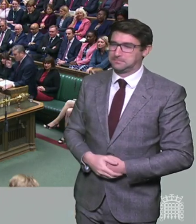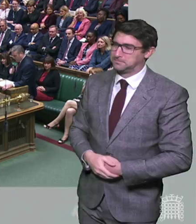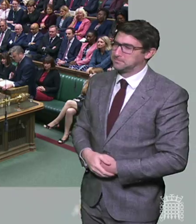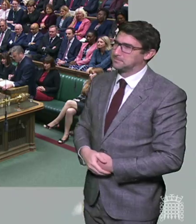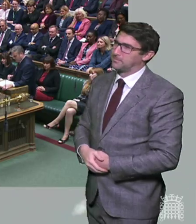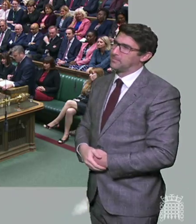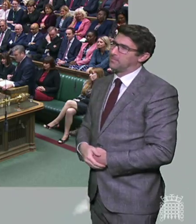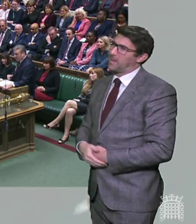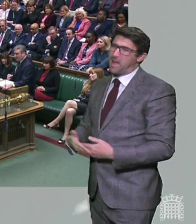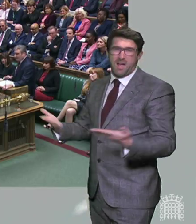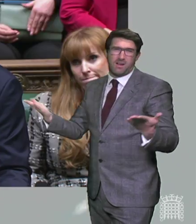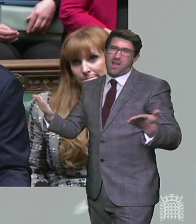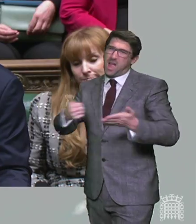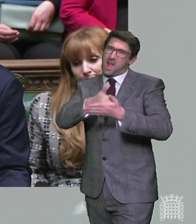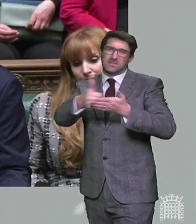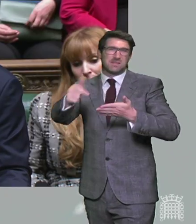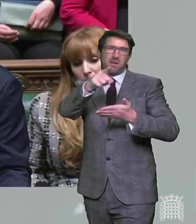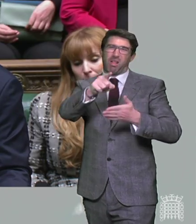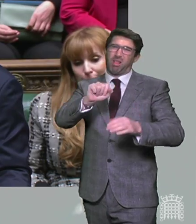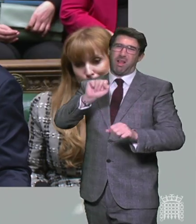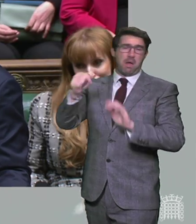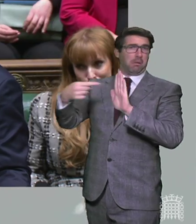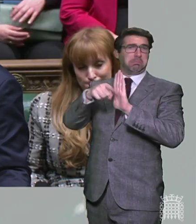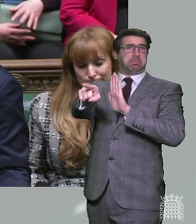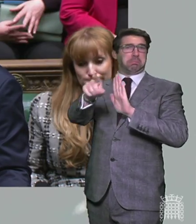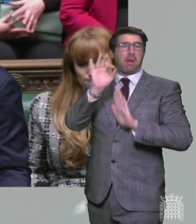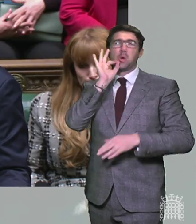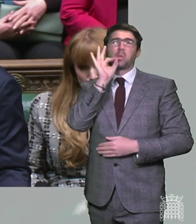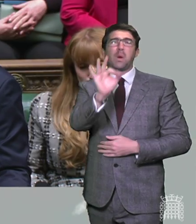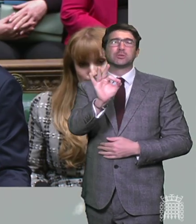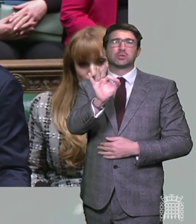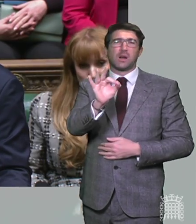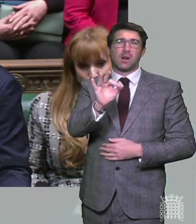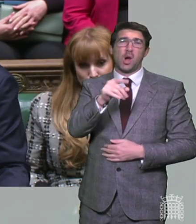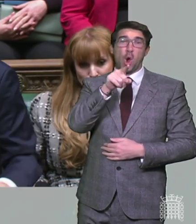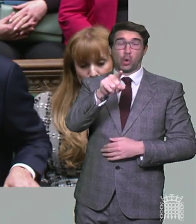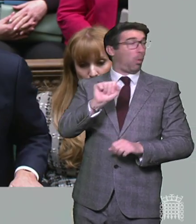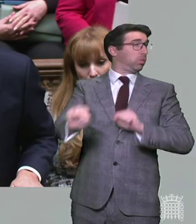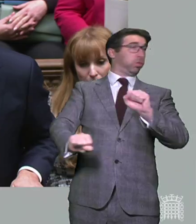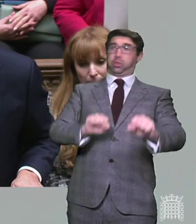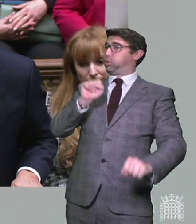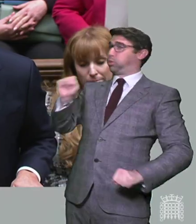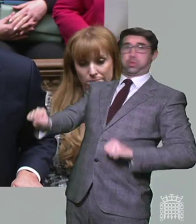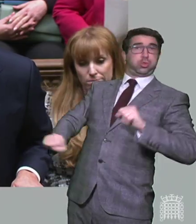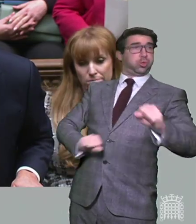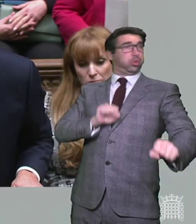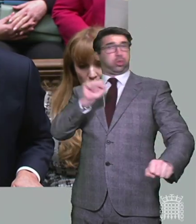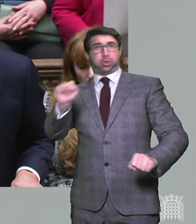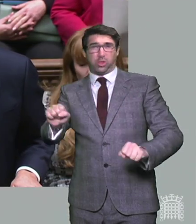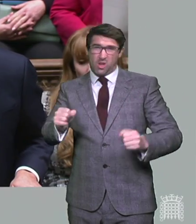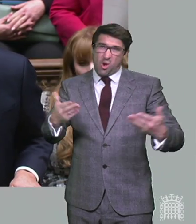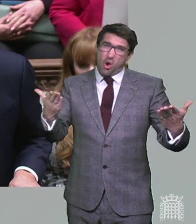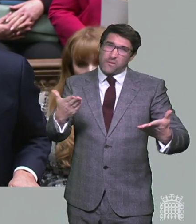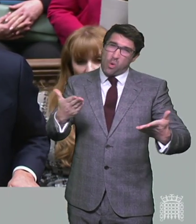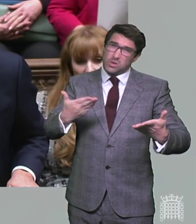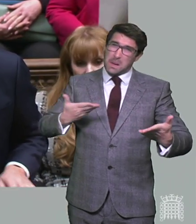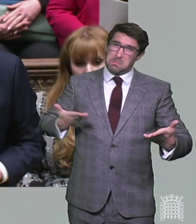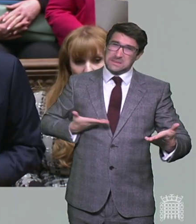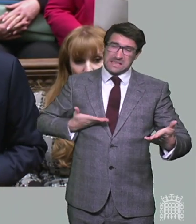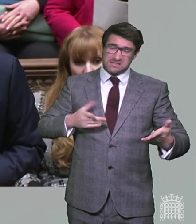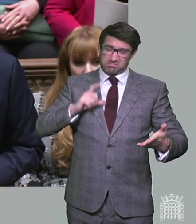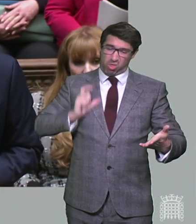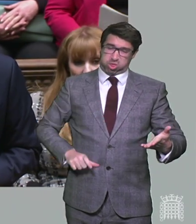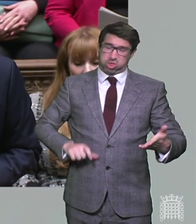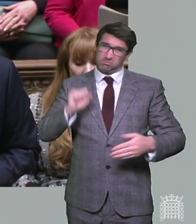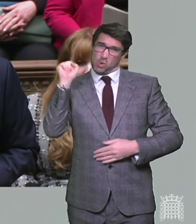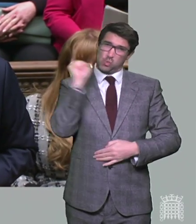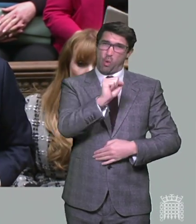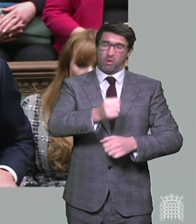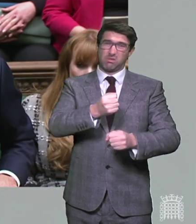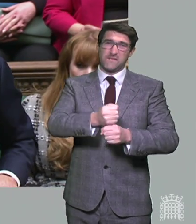Avoiding the question, ducking responsibility, lost in denial—it is no wonder investors have no confidence in her Government.